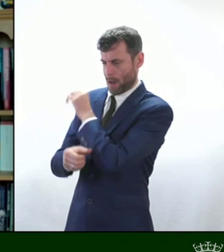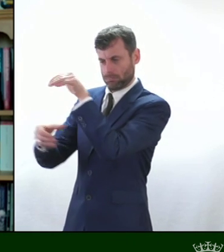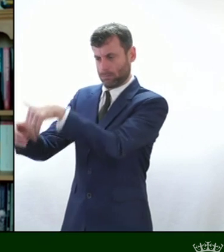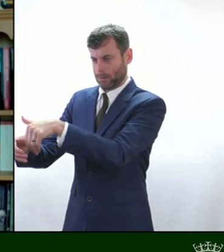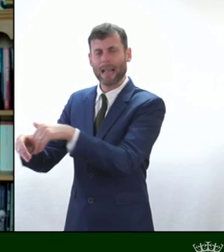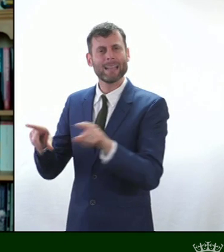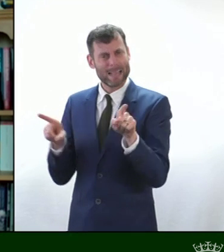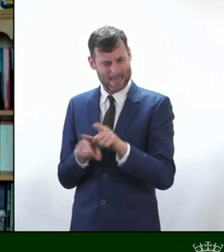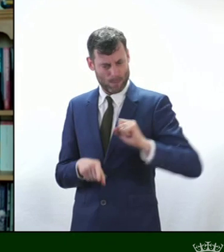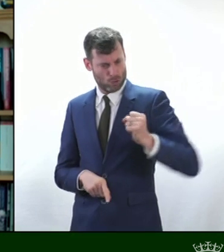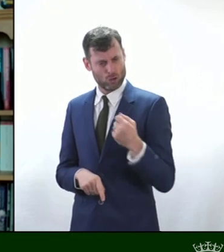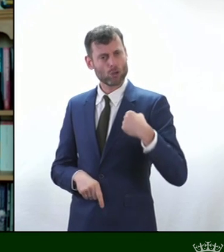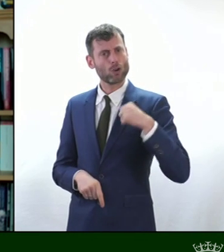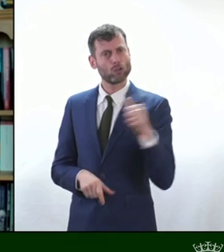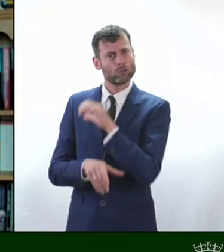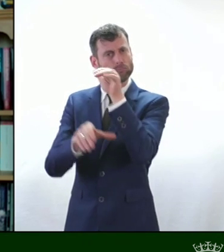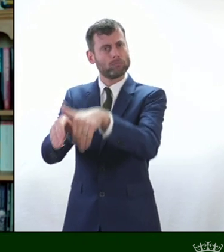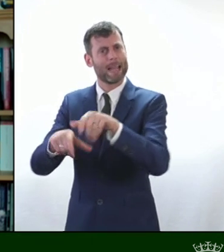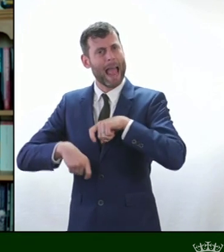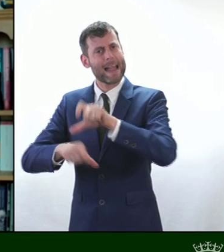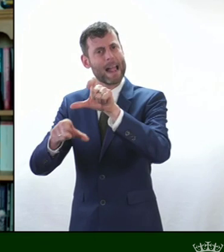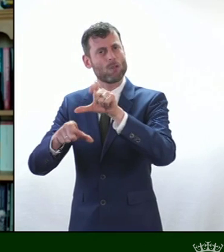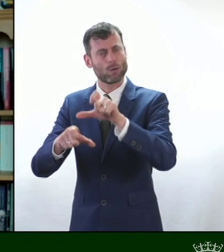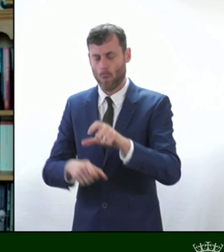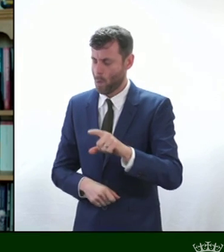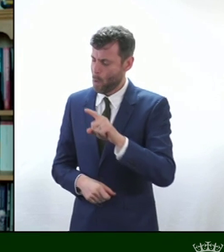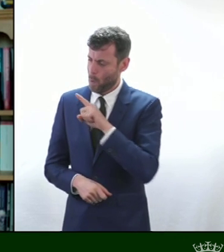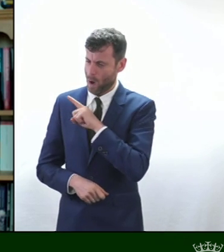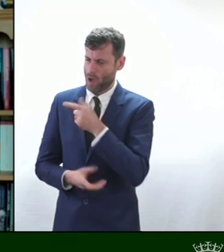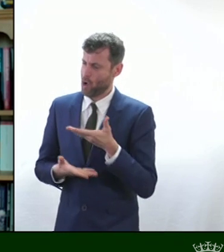Why is Scotland being shafted by this double dealing?